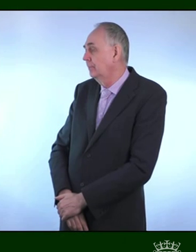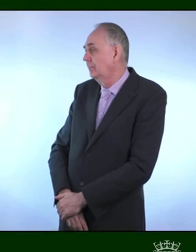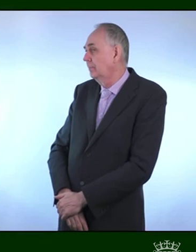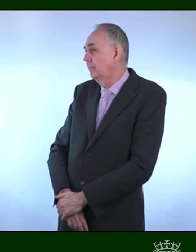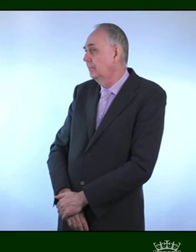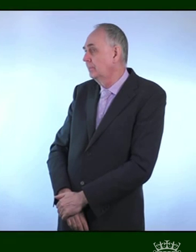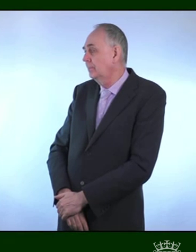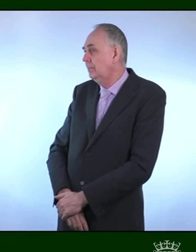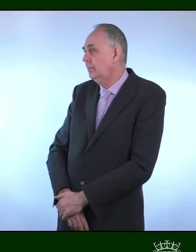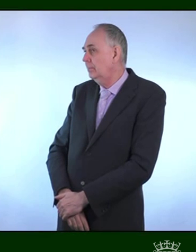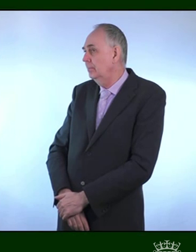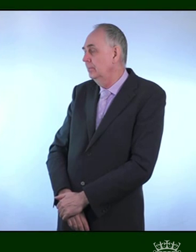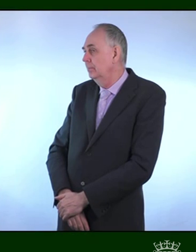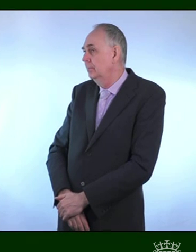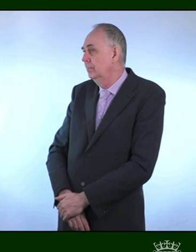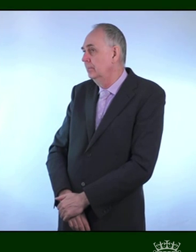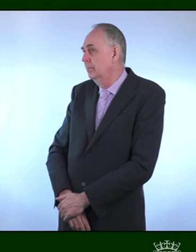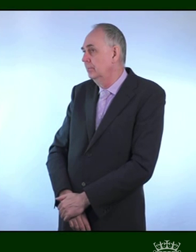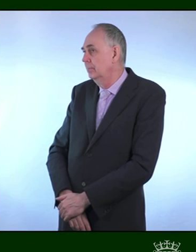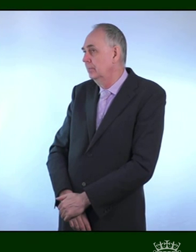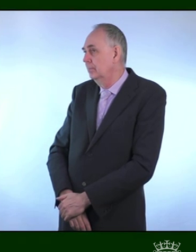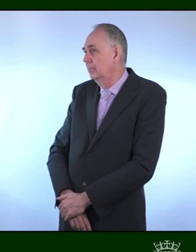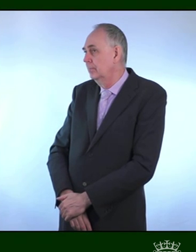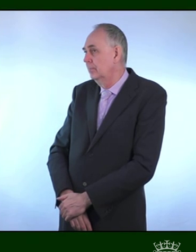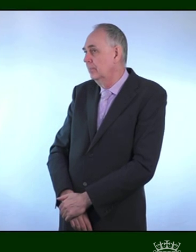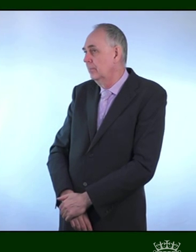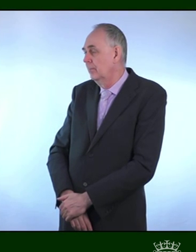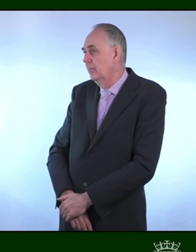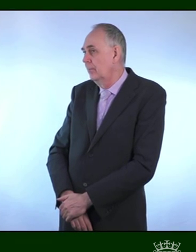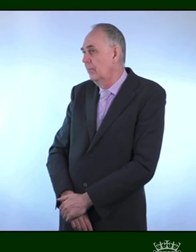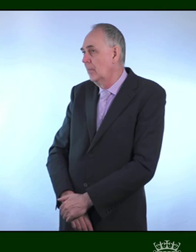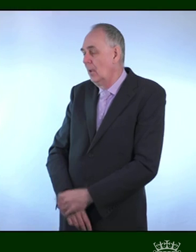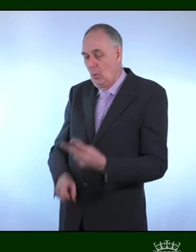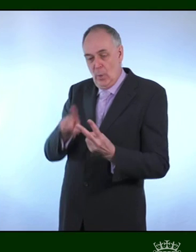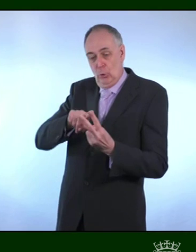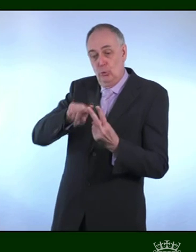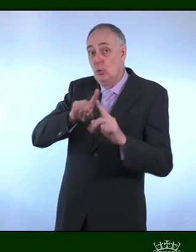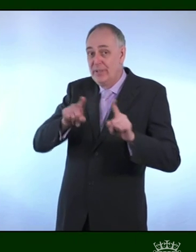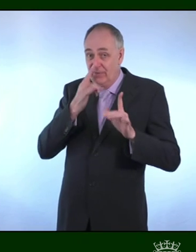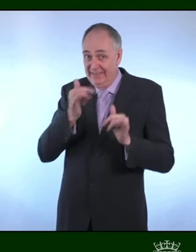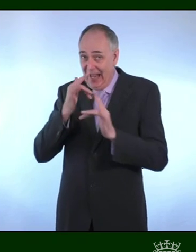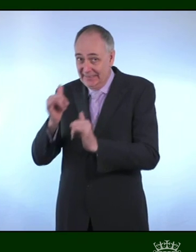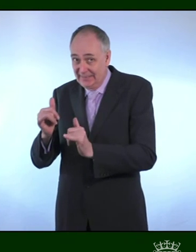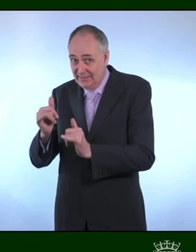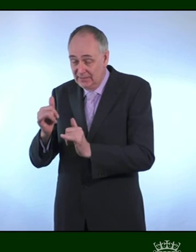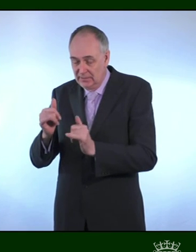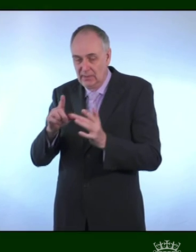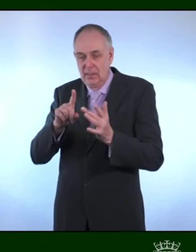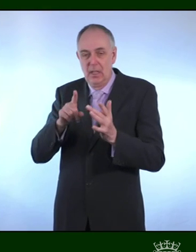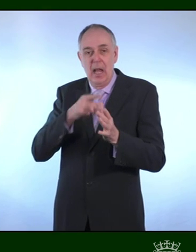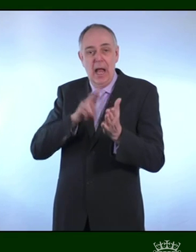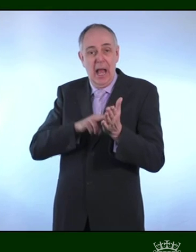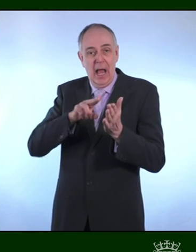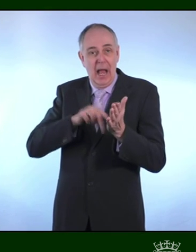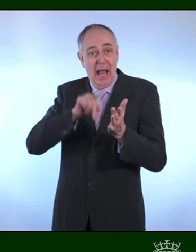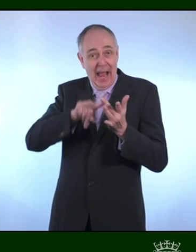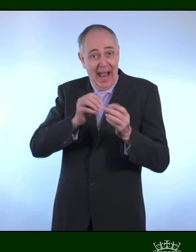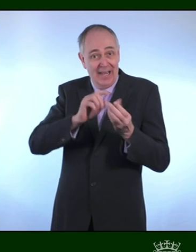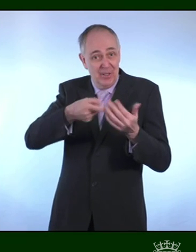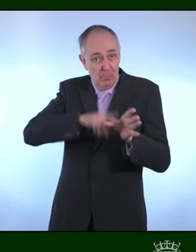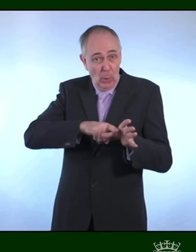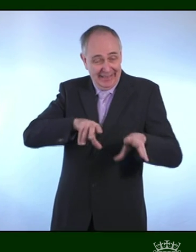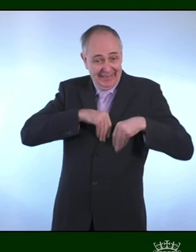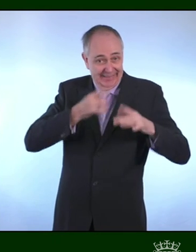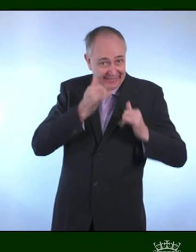I can tell the House that both on antibody testing and antigen testing, we are making huge progress.